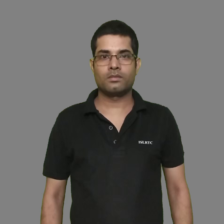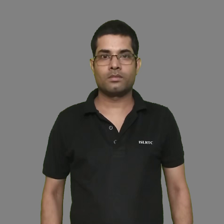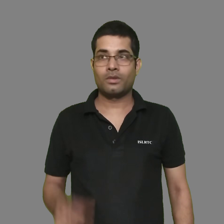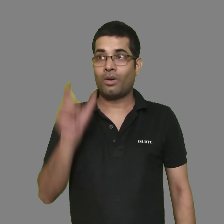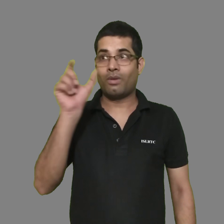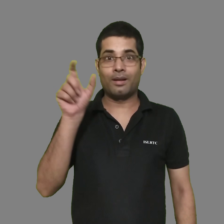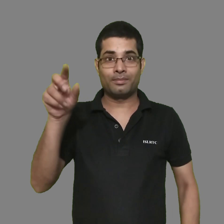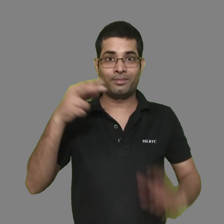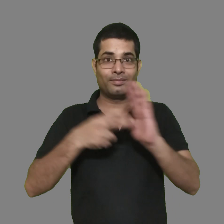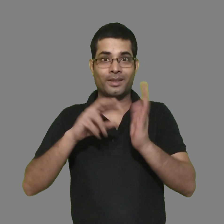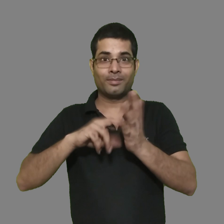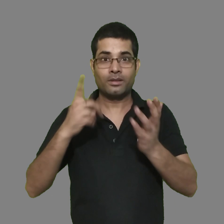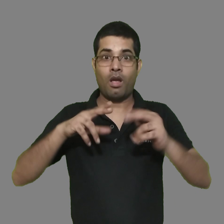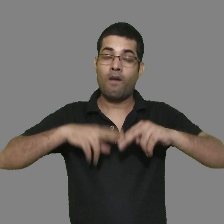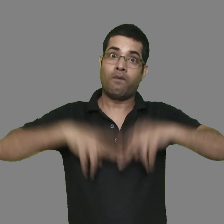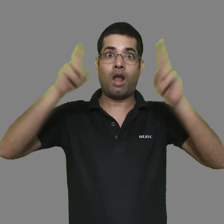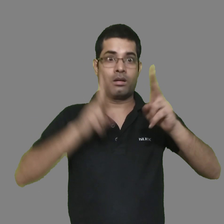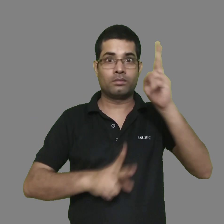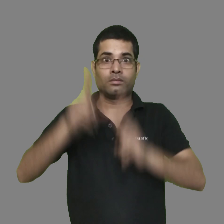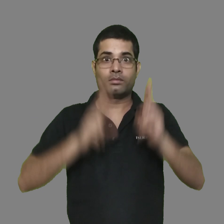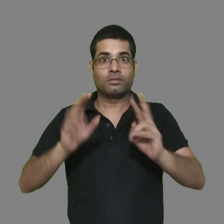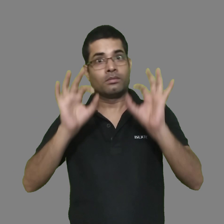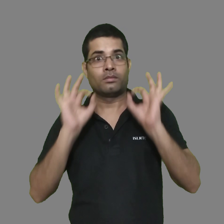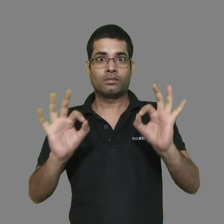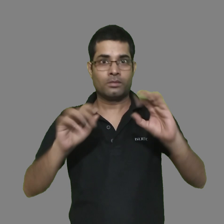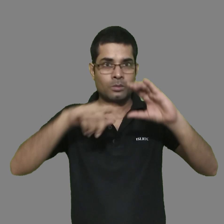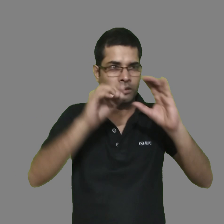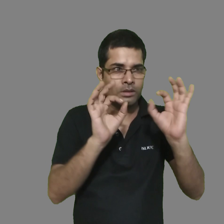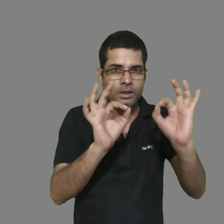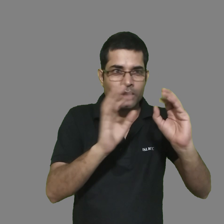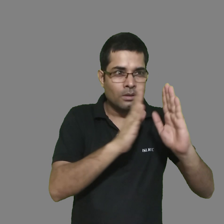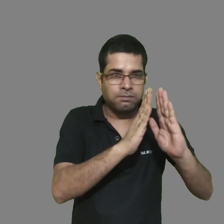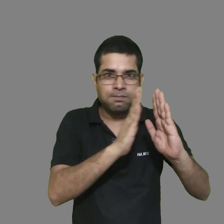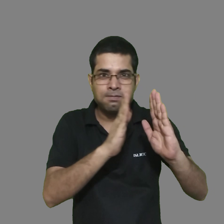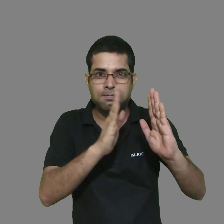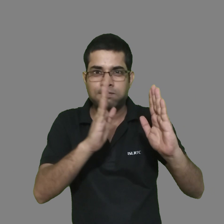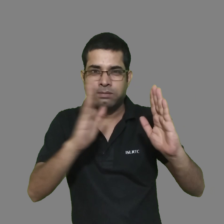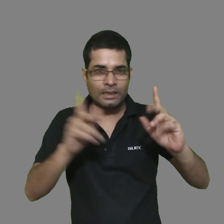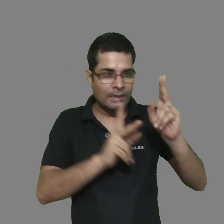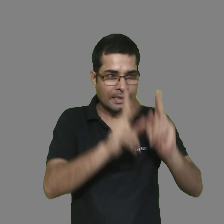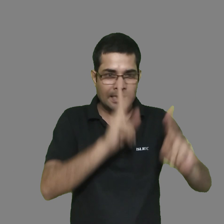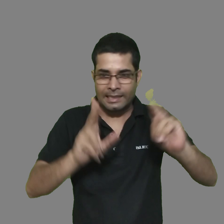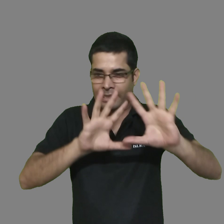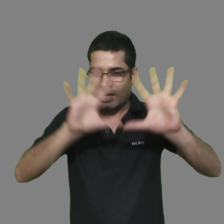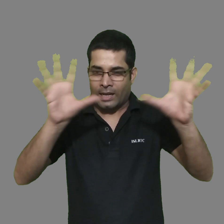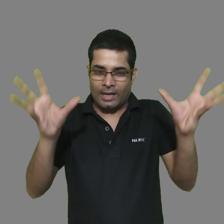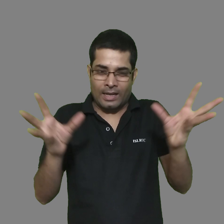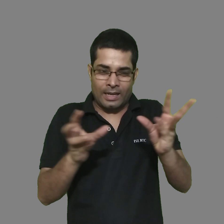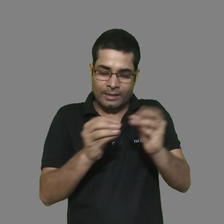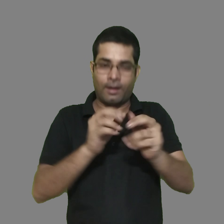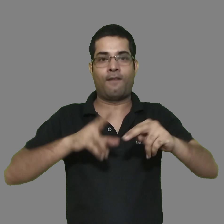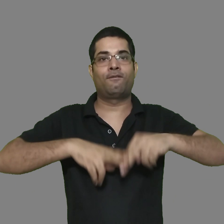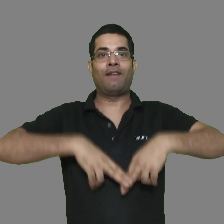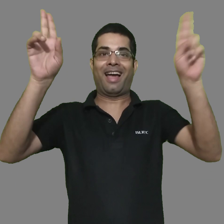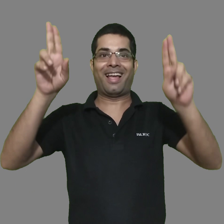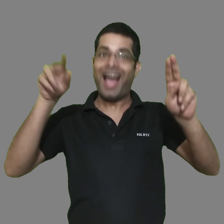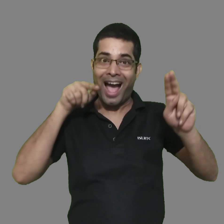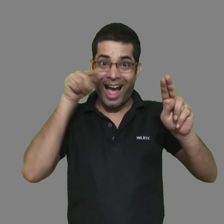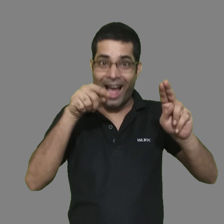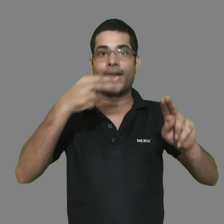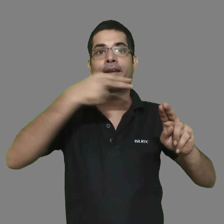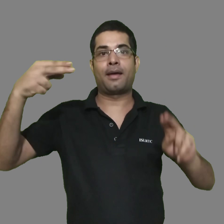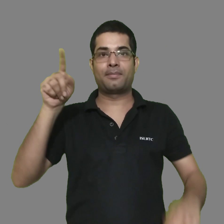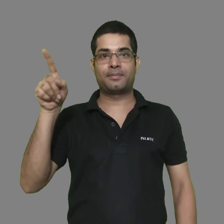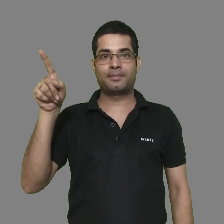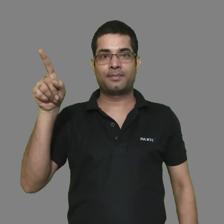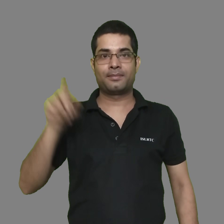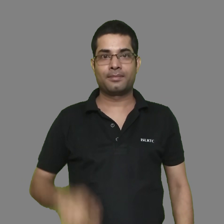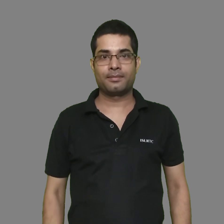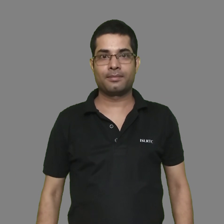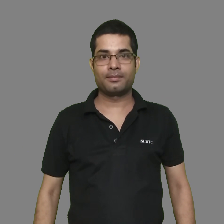Online Editing